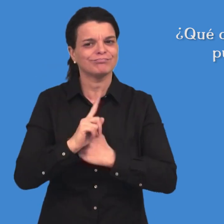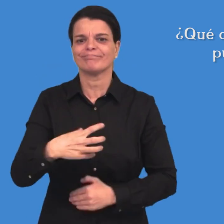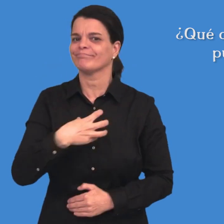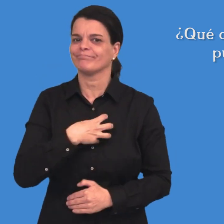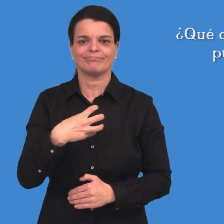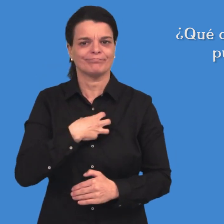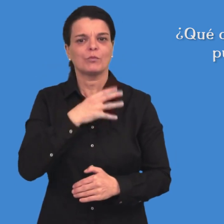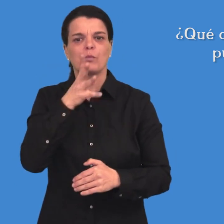poder